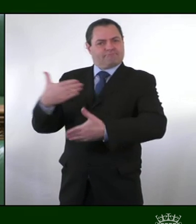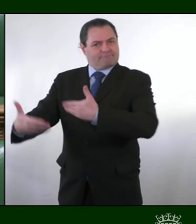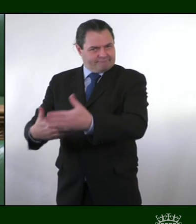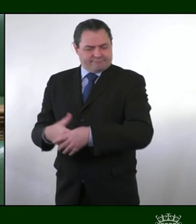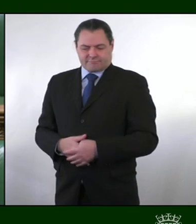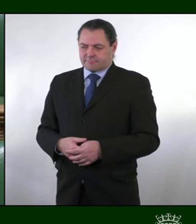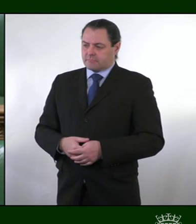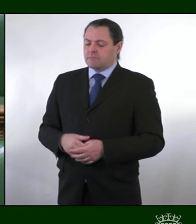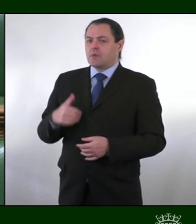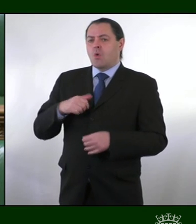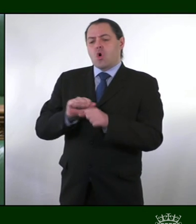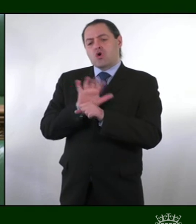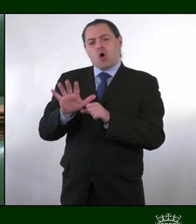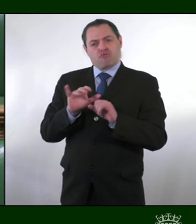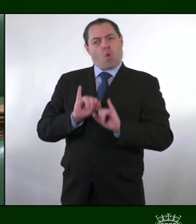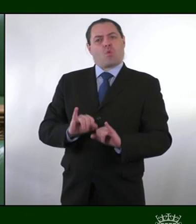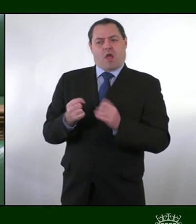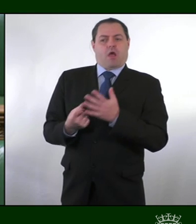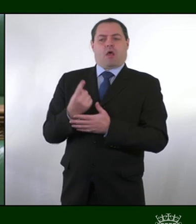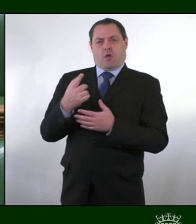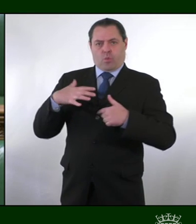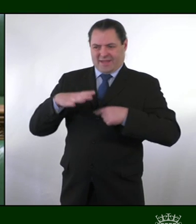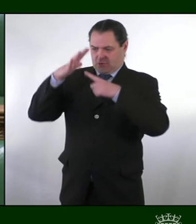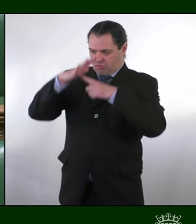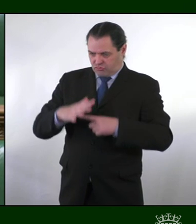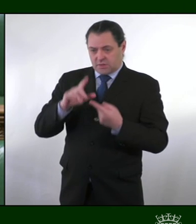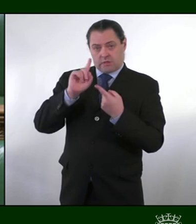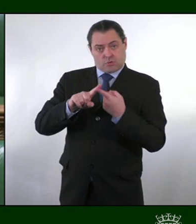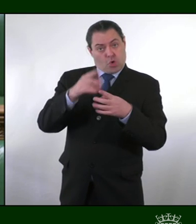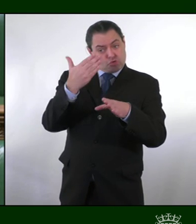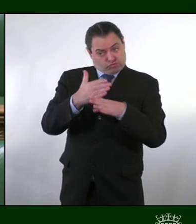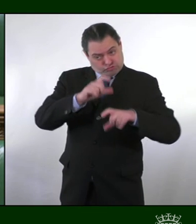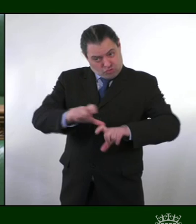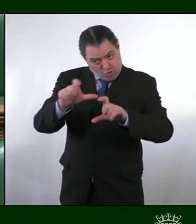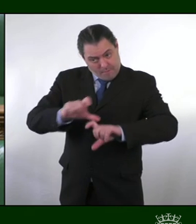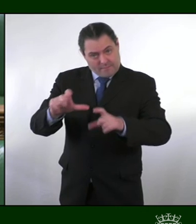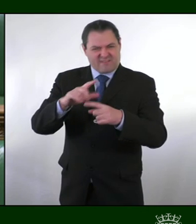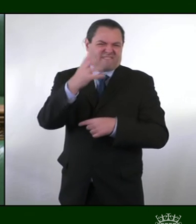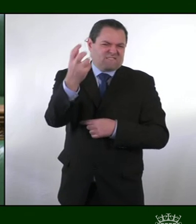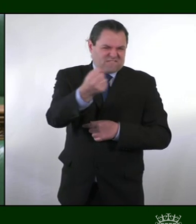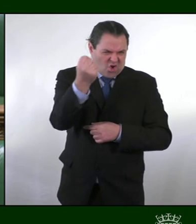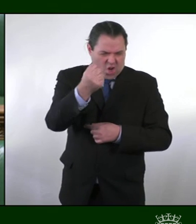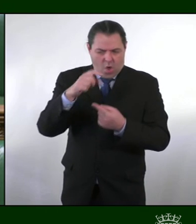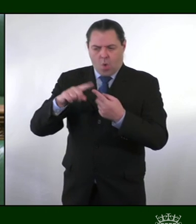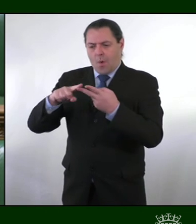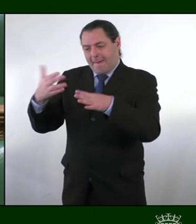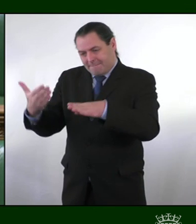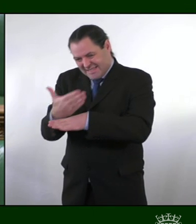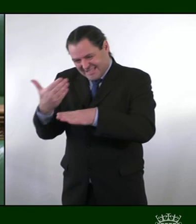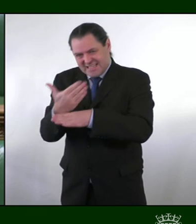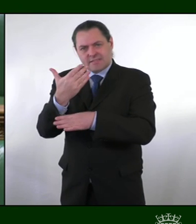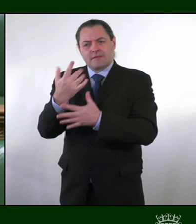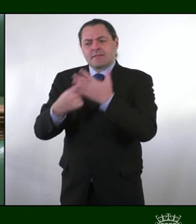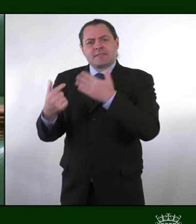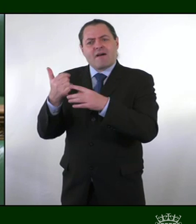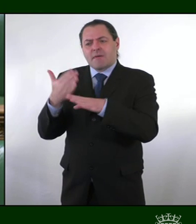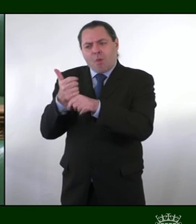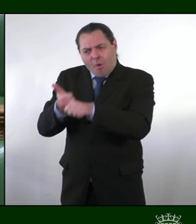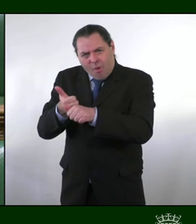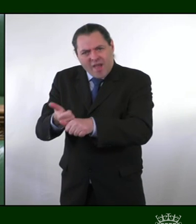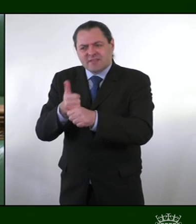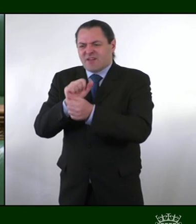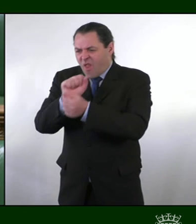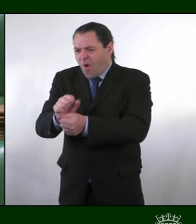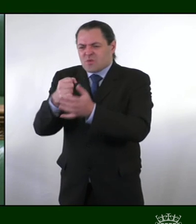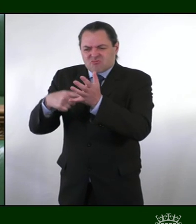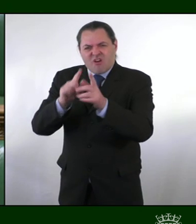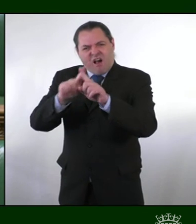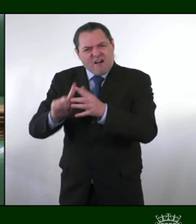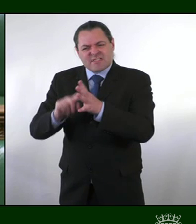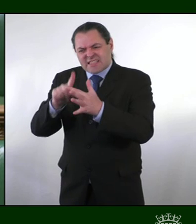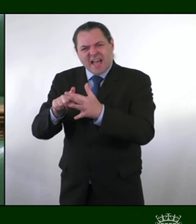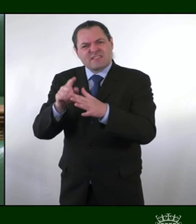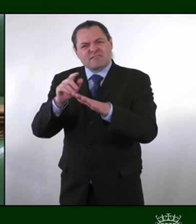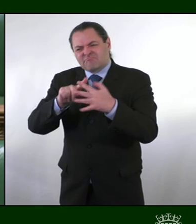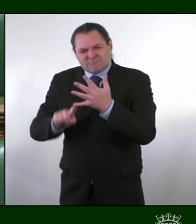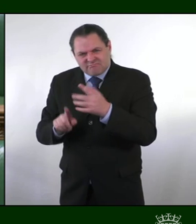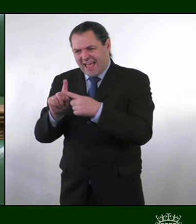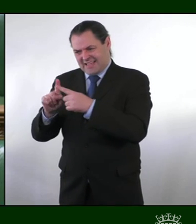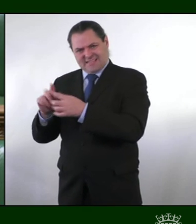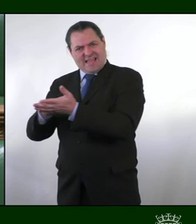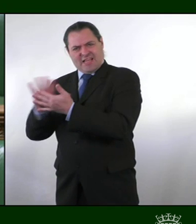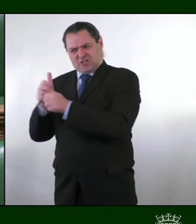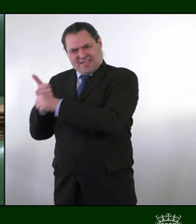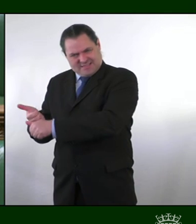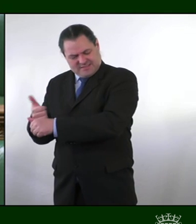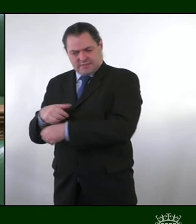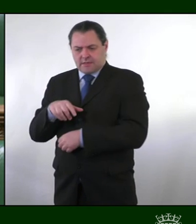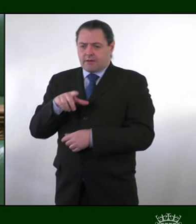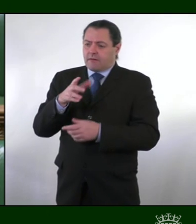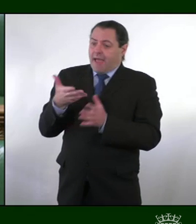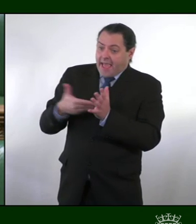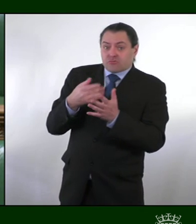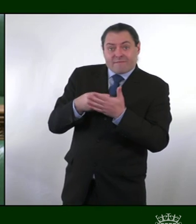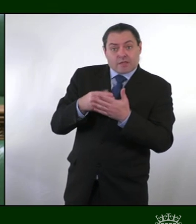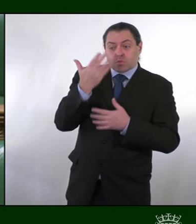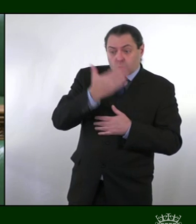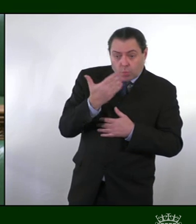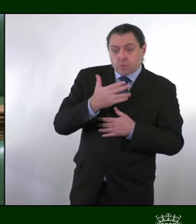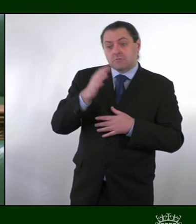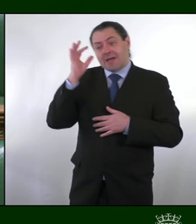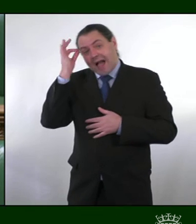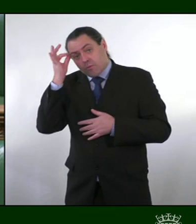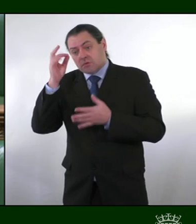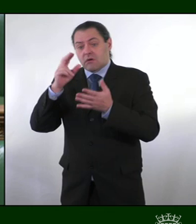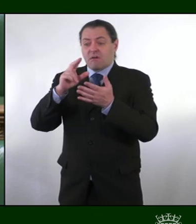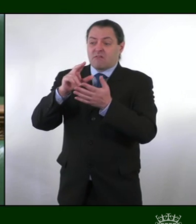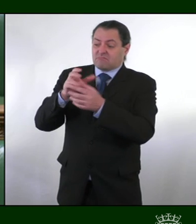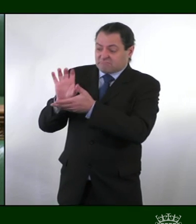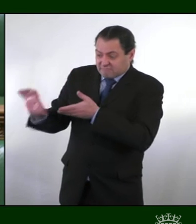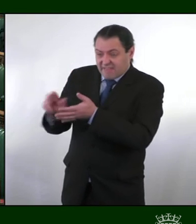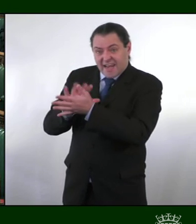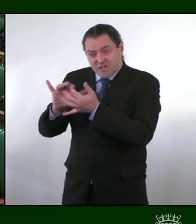We are prioritising jobs, businesses and public services through the furlough scheme, support for the self-employed, loans, grants, tax cuts and deferrals, as well as extra funding for schools, councils, the NHS, charities, culture and sport.